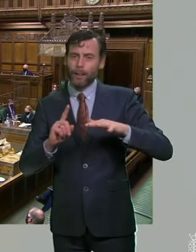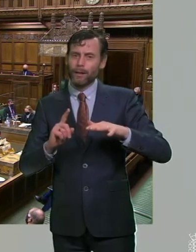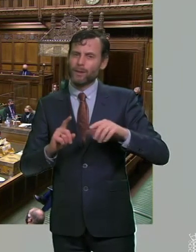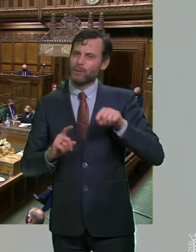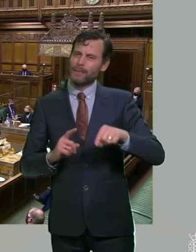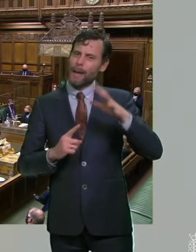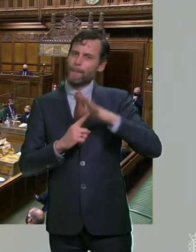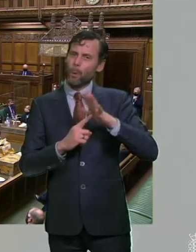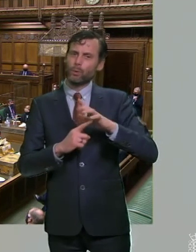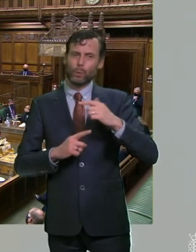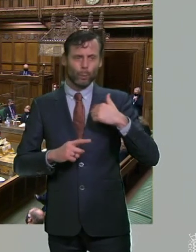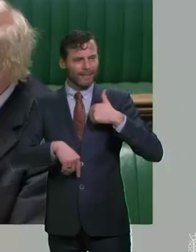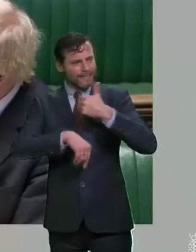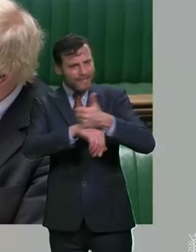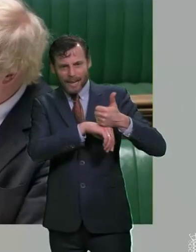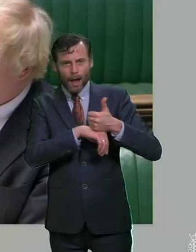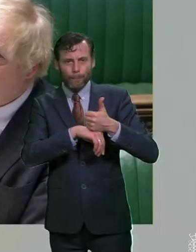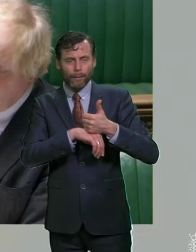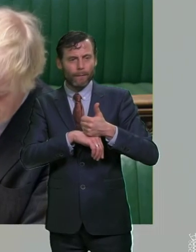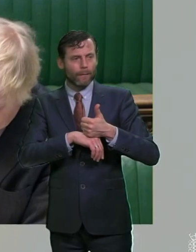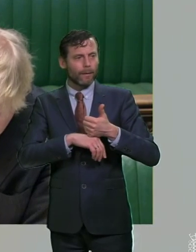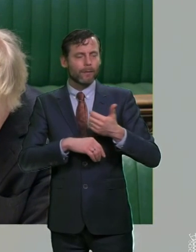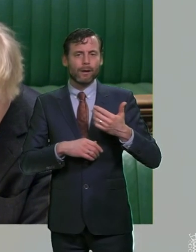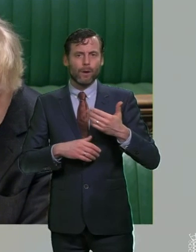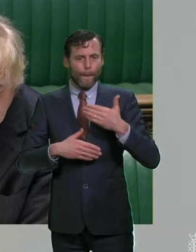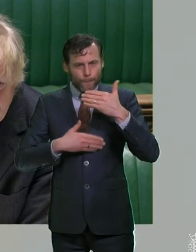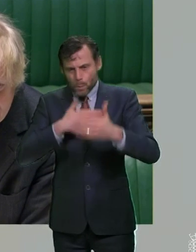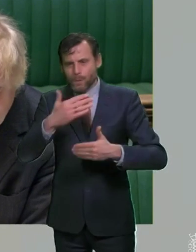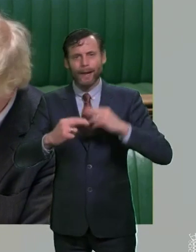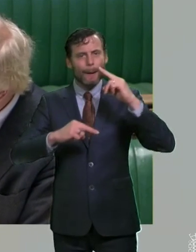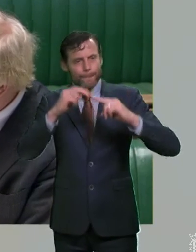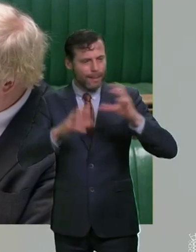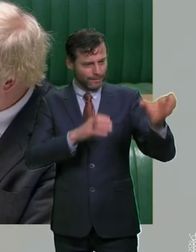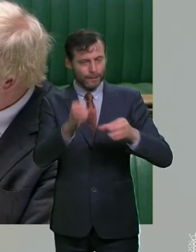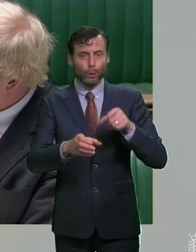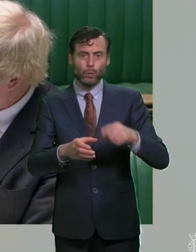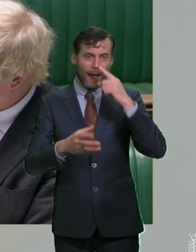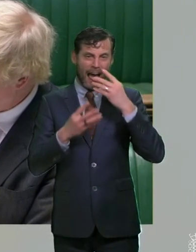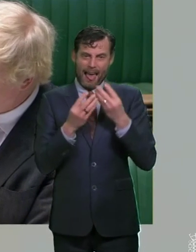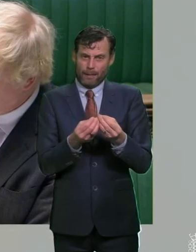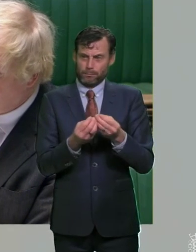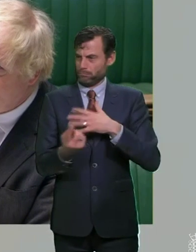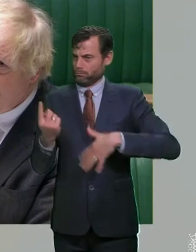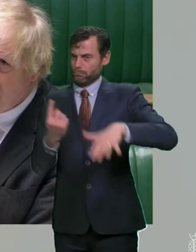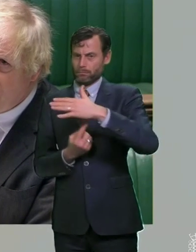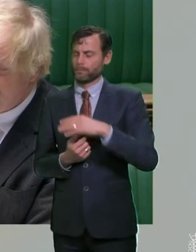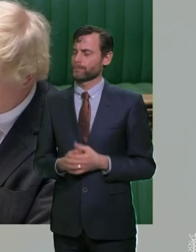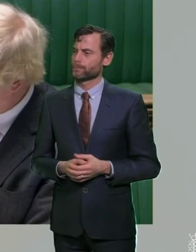My honourable Friend is absolutely right in what he says about home building and the need for housing across the country.